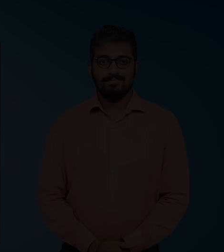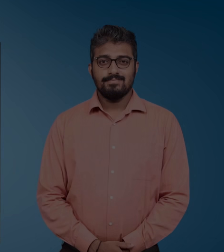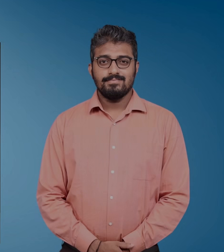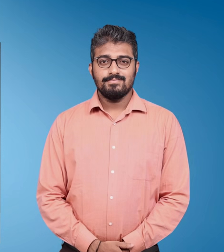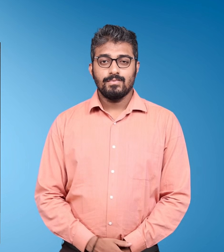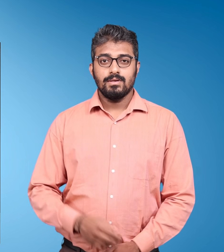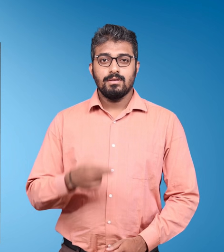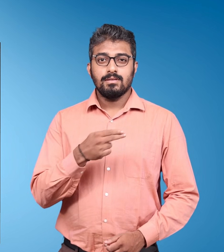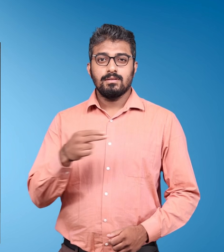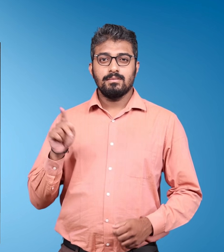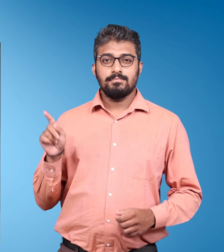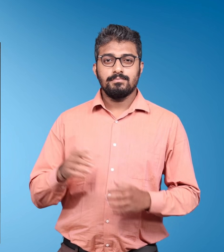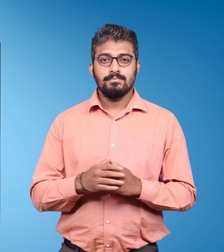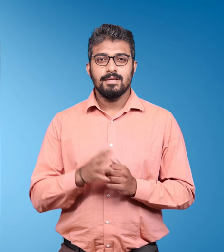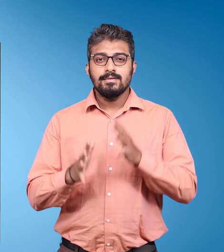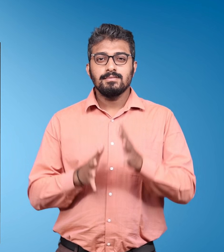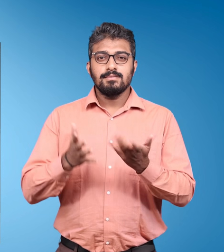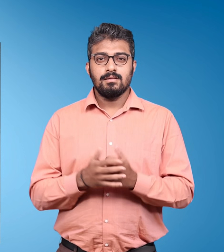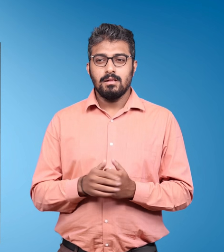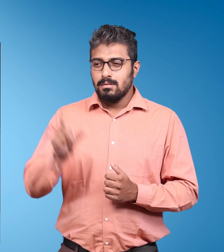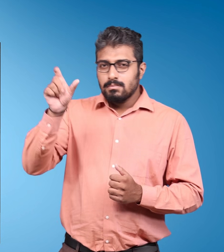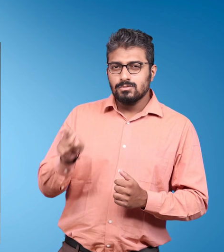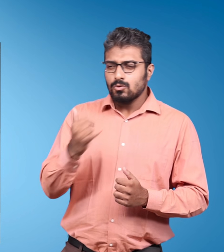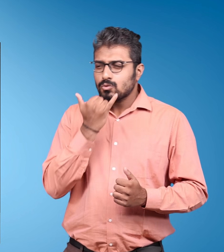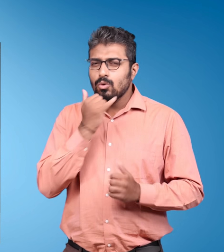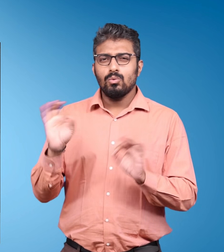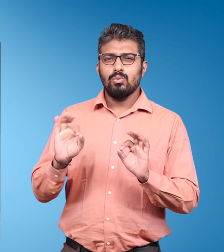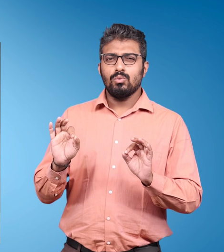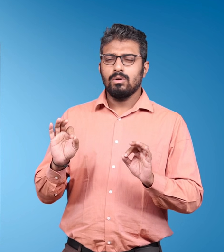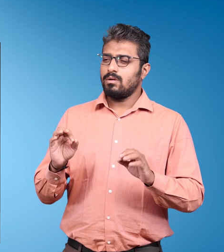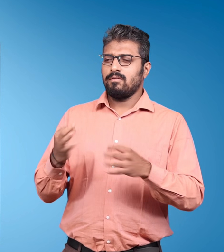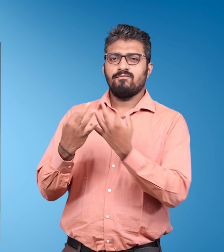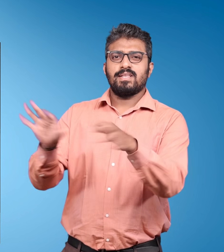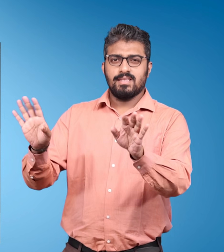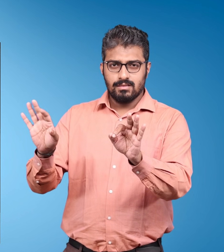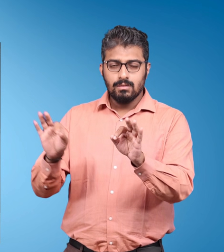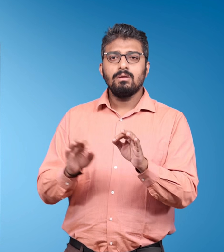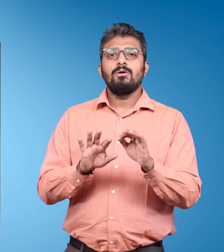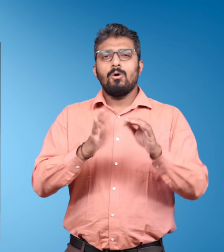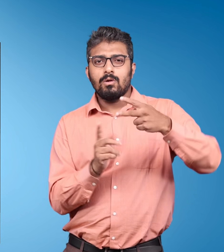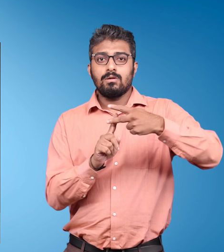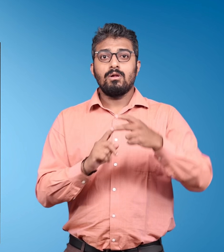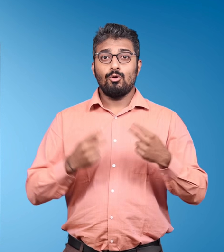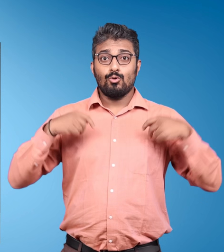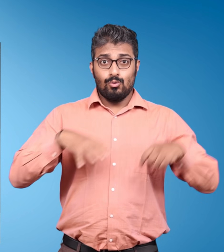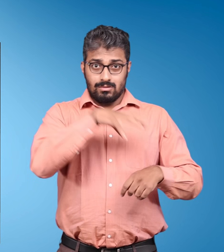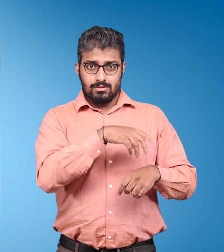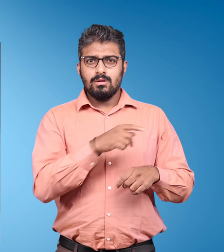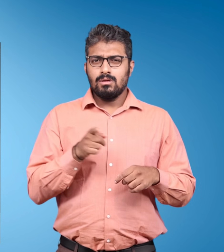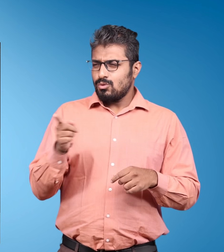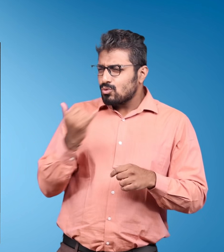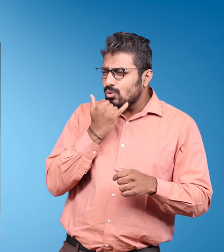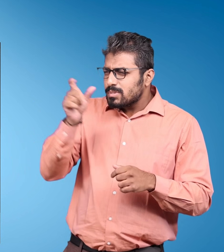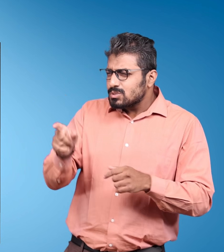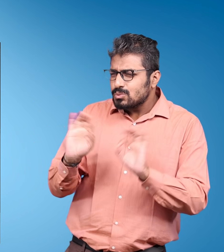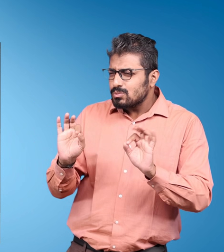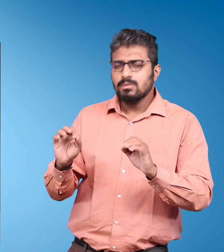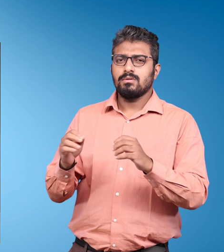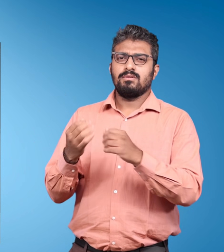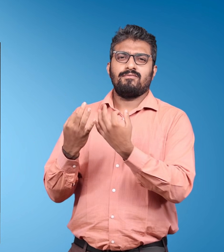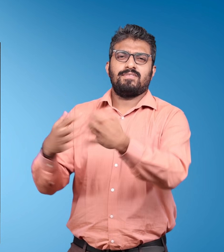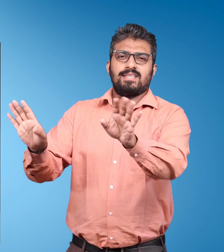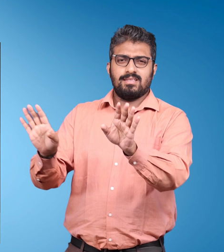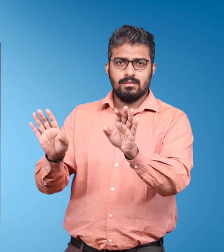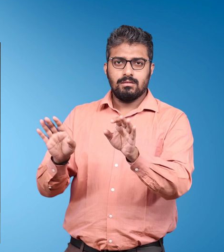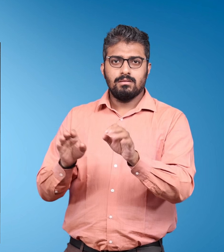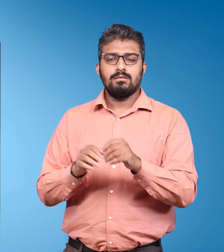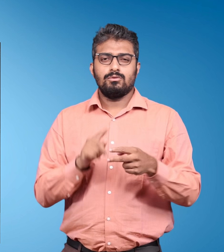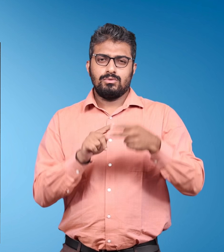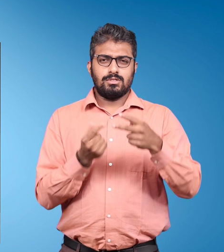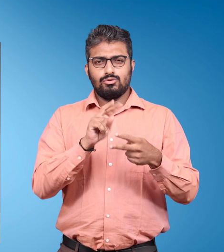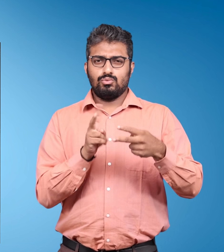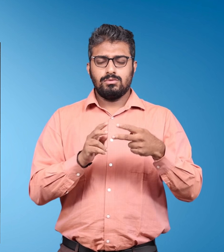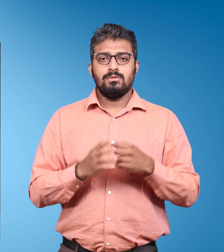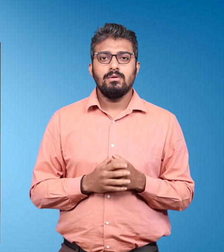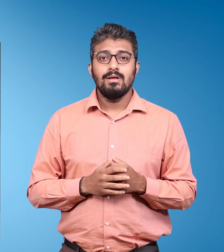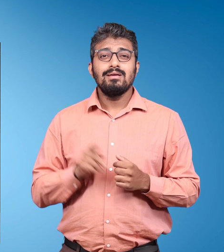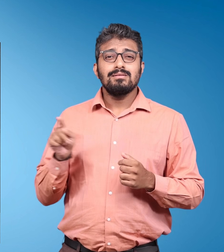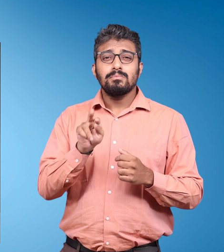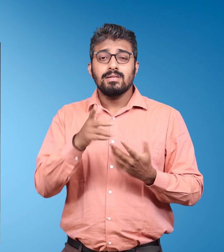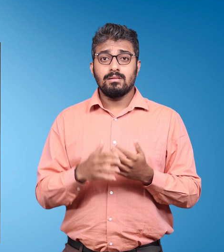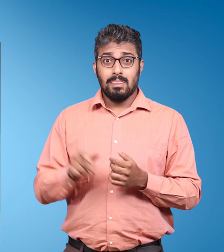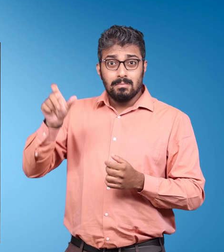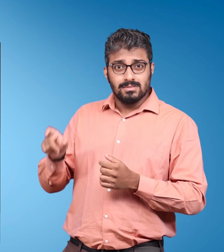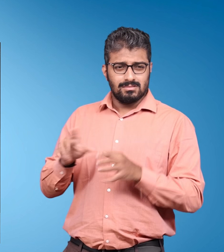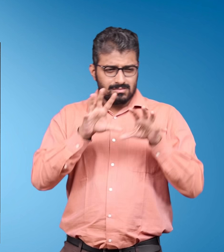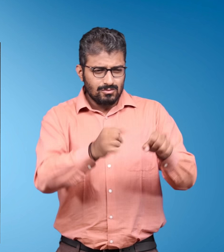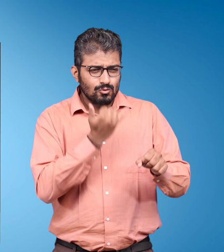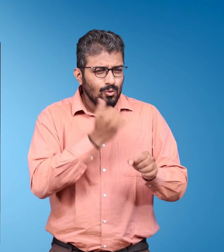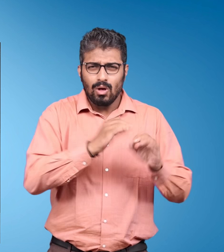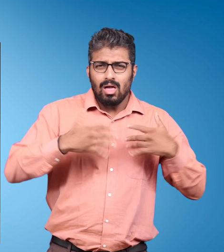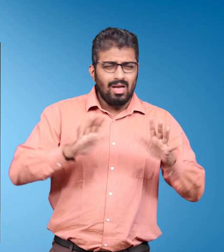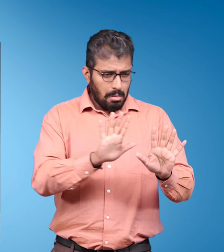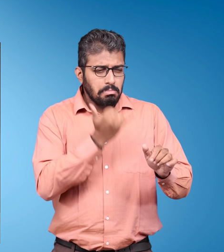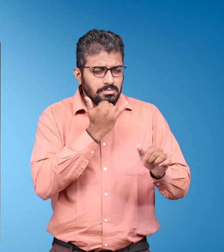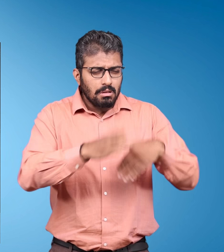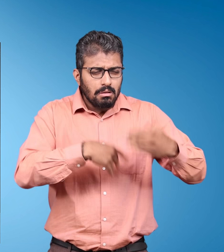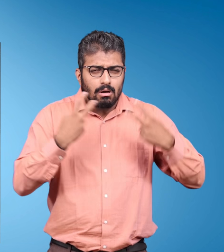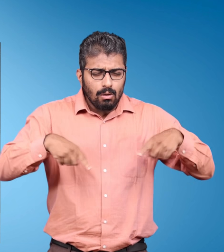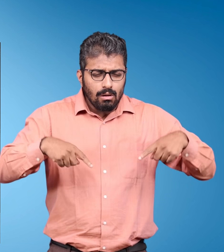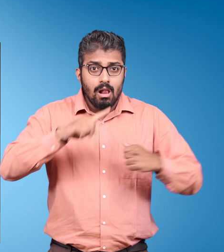Acquit This sign means acquit This refers to the court declaring that a person is not guilty of the crime Which he/she was tried for by the court